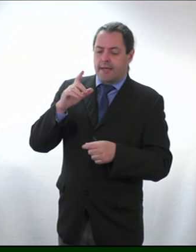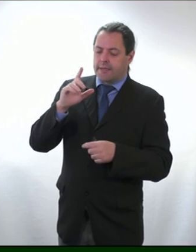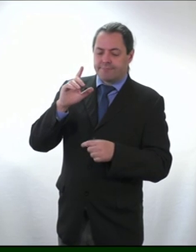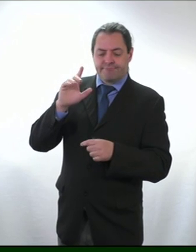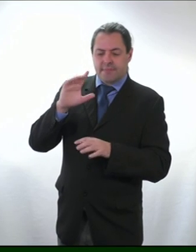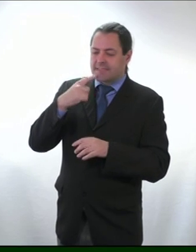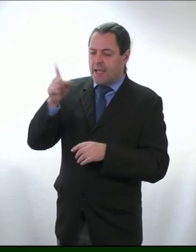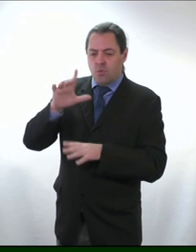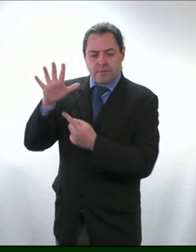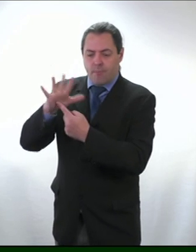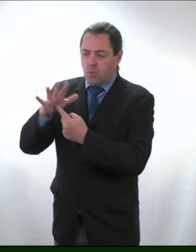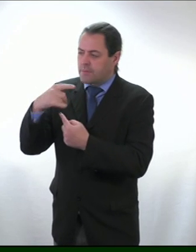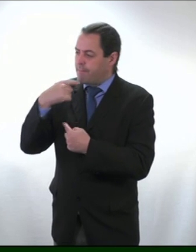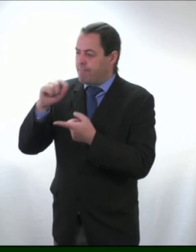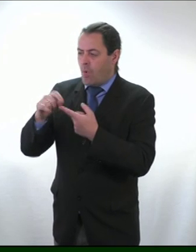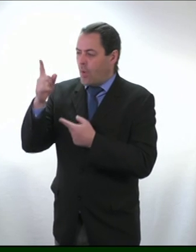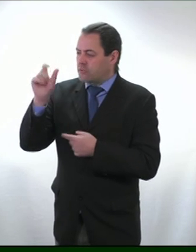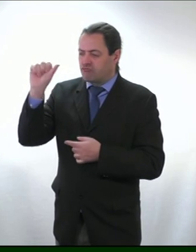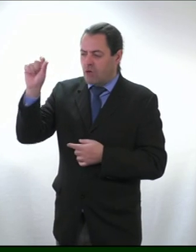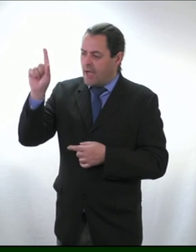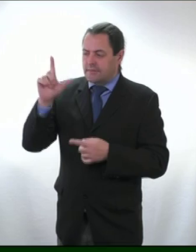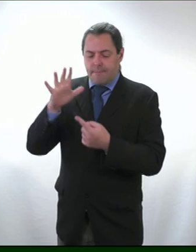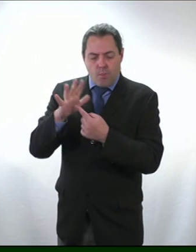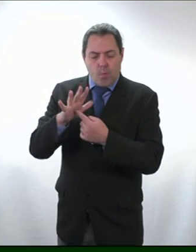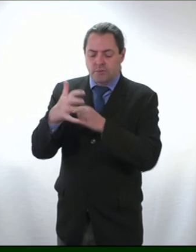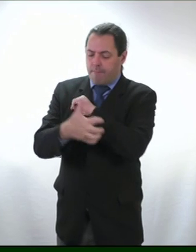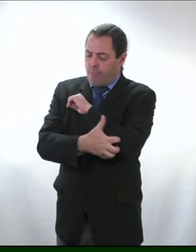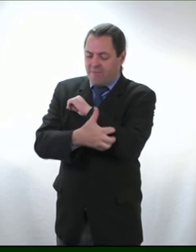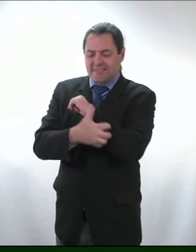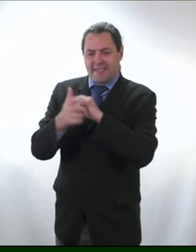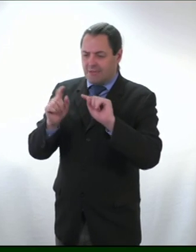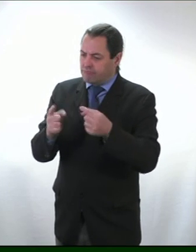Gentleman is saying. It is vital that we tackle poverty in this country.